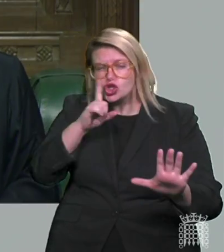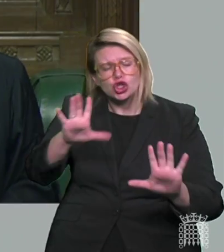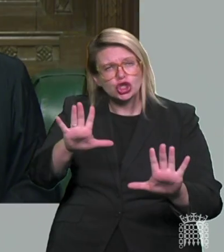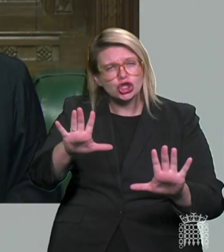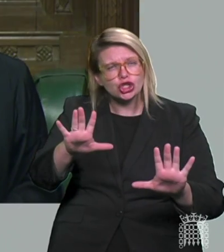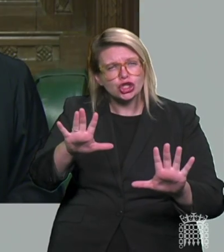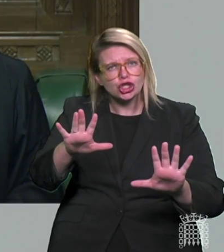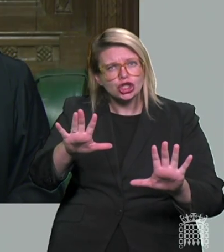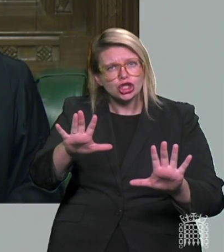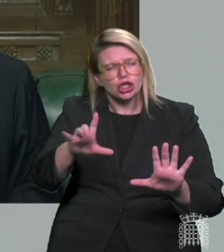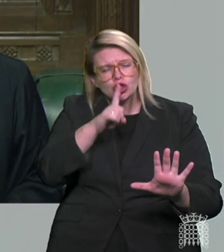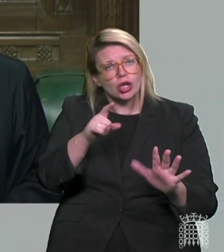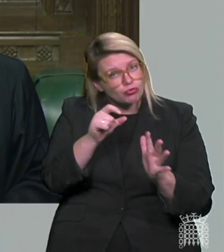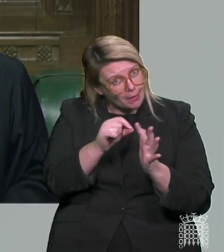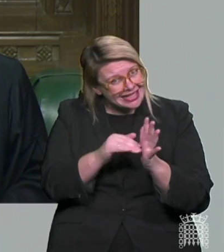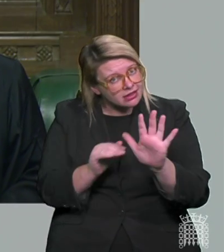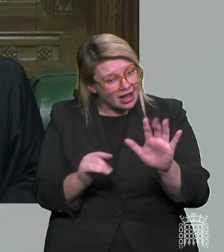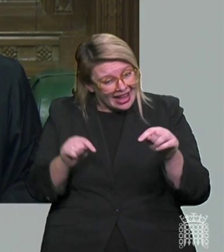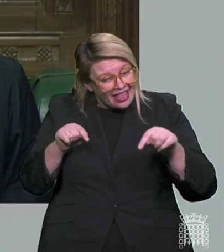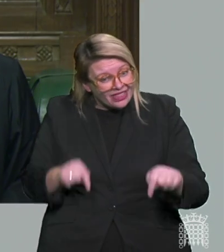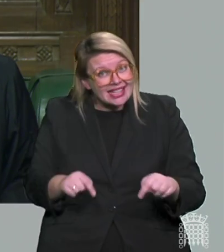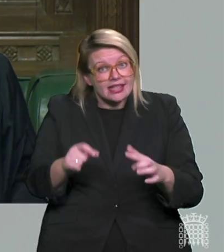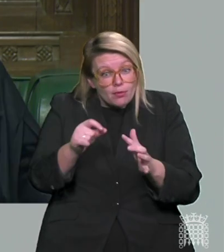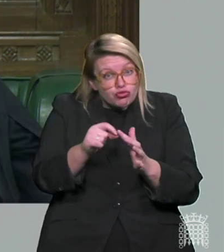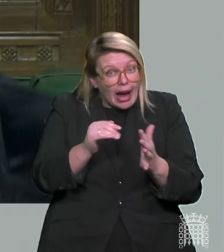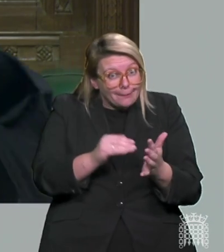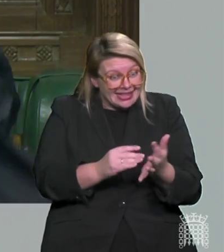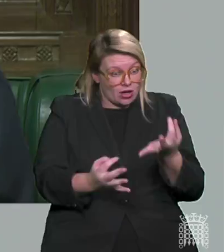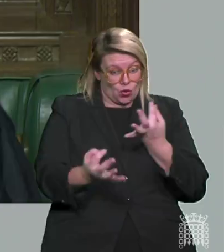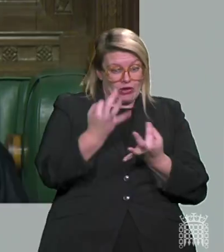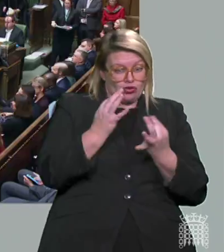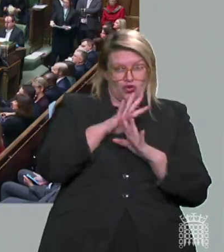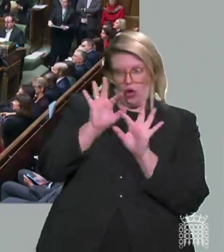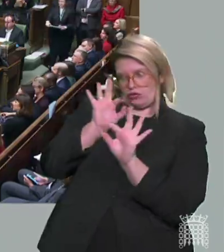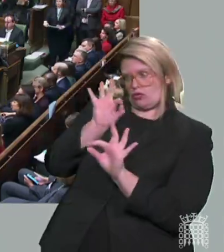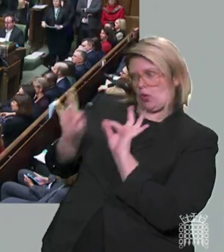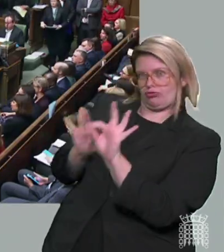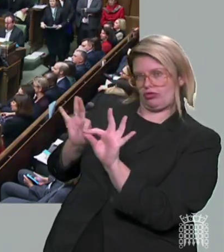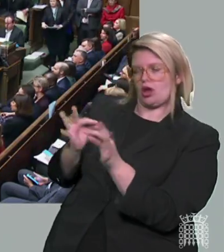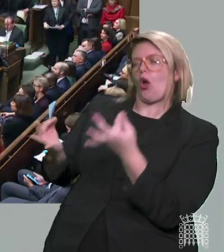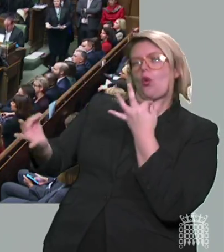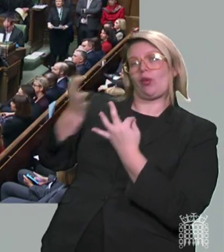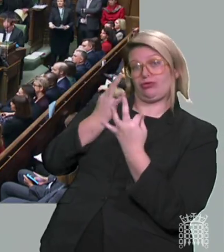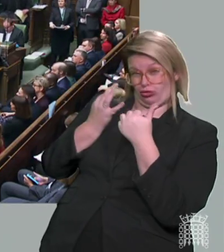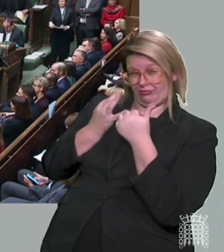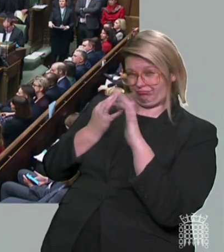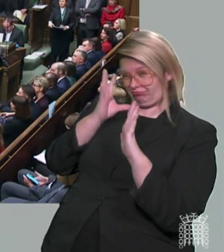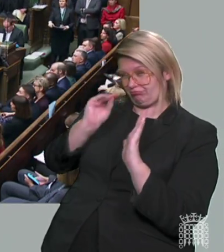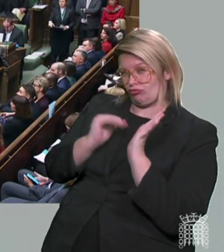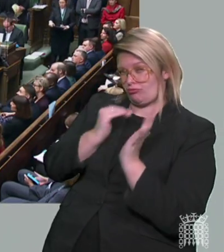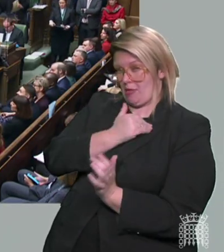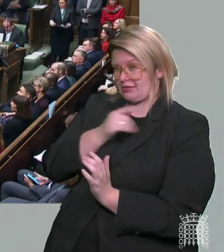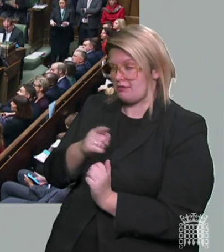Order. Can I just remind the Prime Minister that this is Prime Minister’s questions, not Opposition questions?